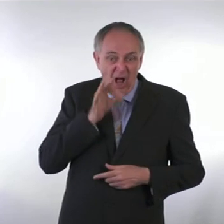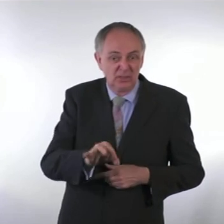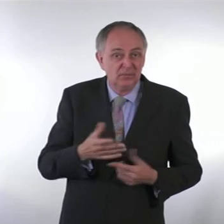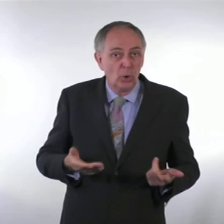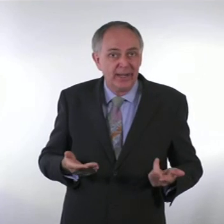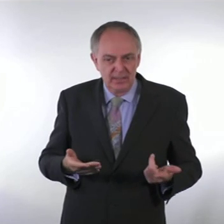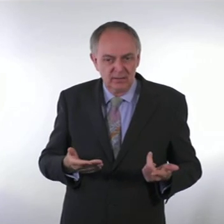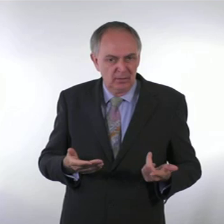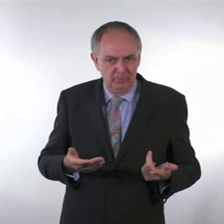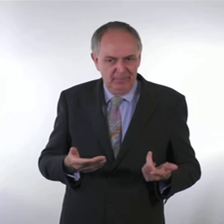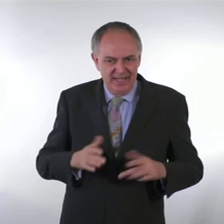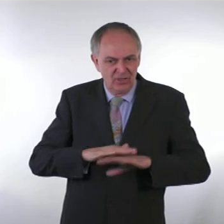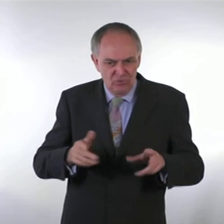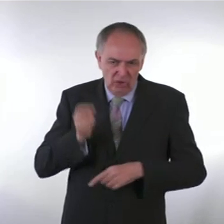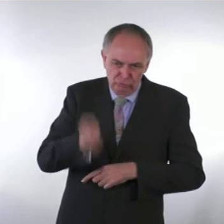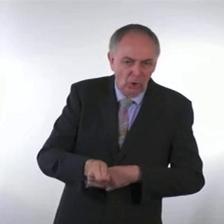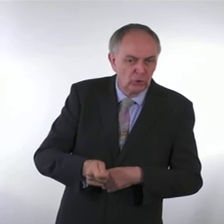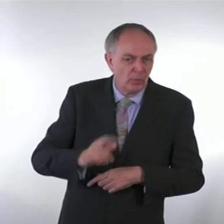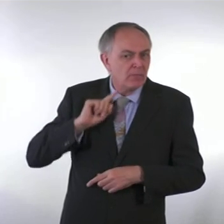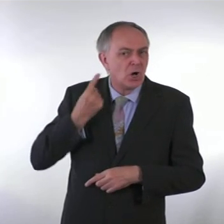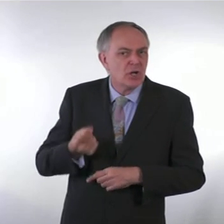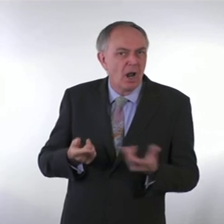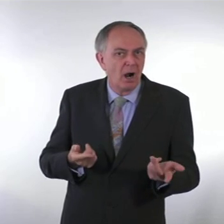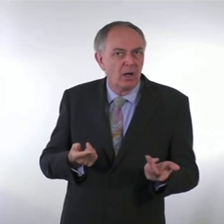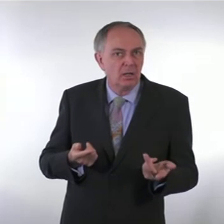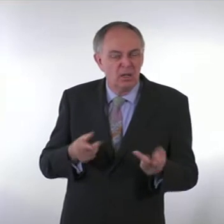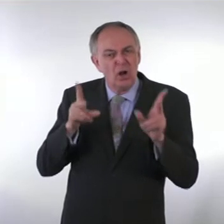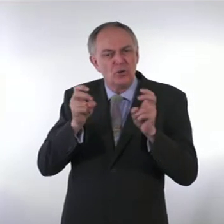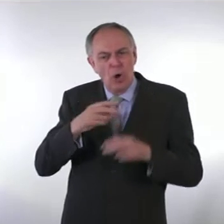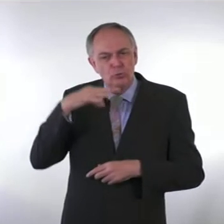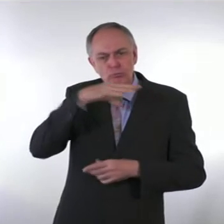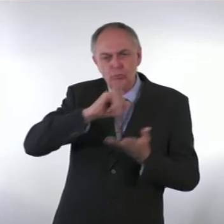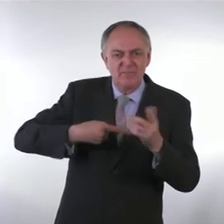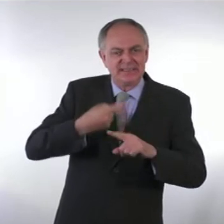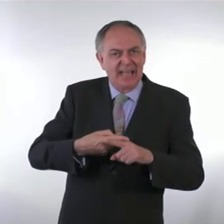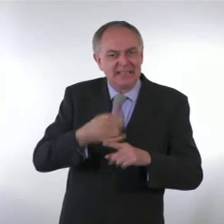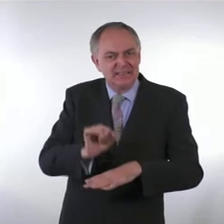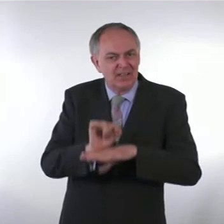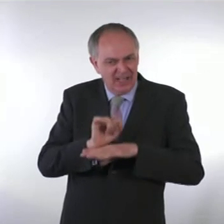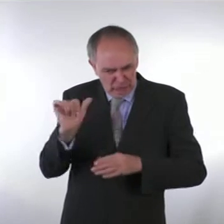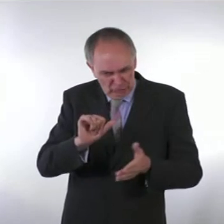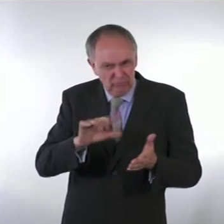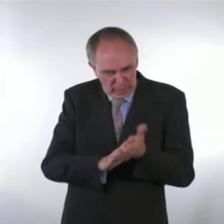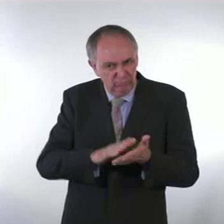Does my right honourable Friend agree that the time is now to end the rough sex defence?